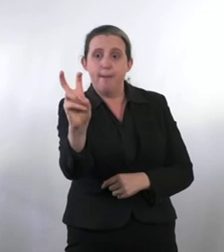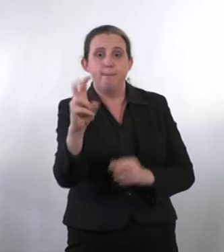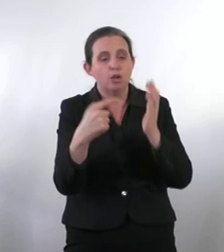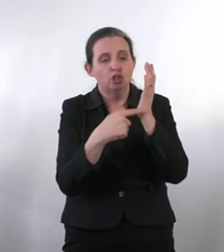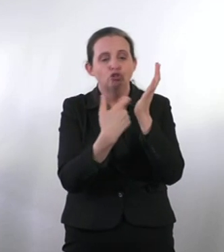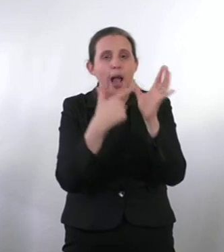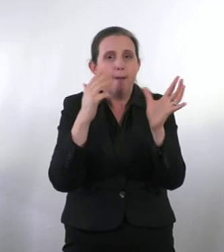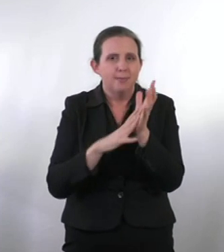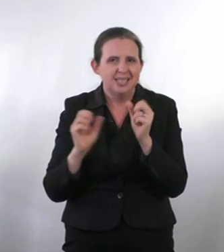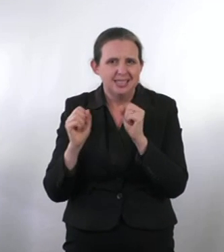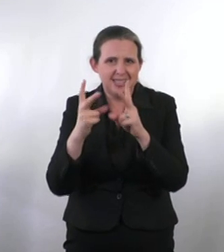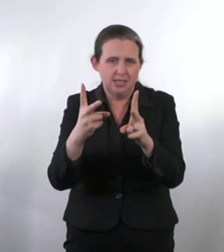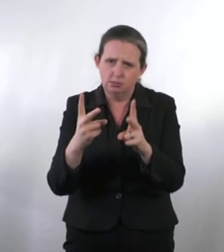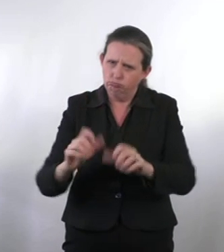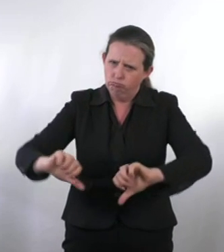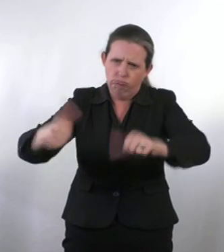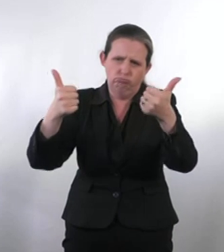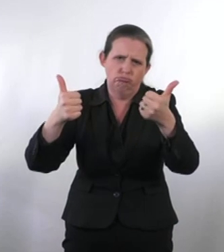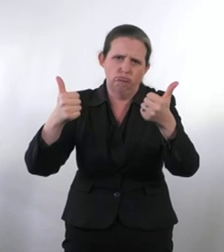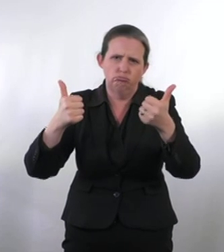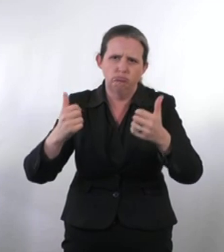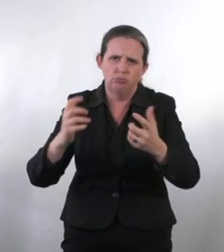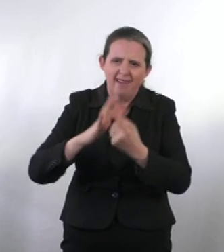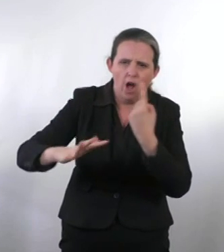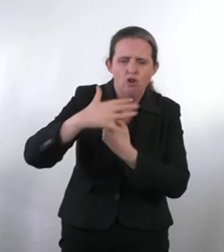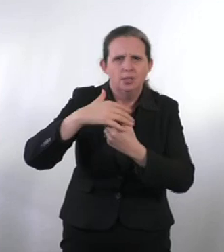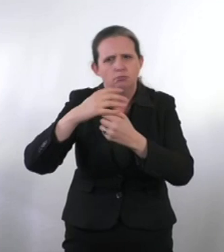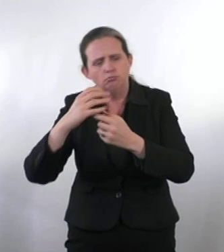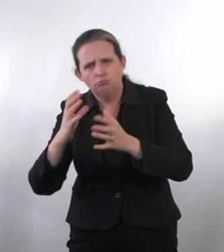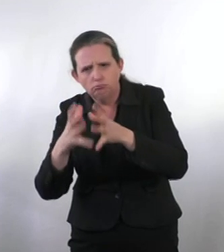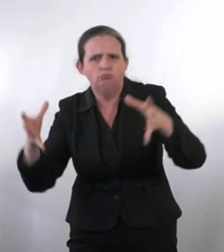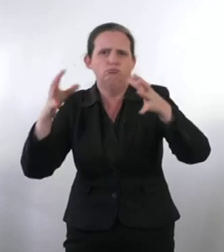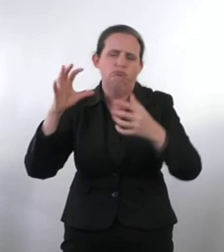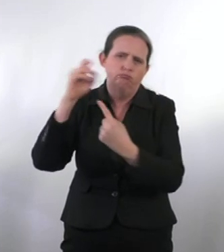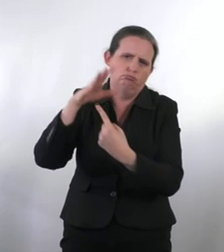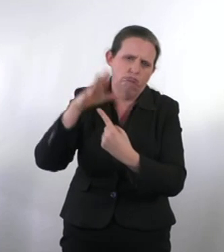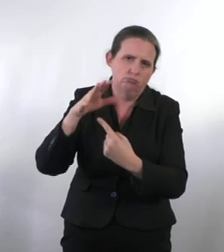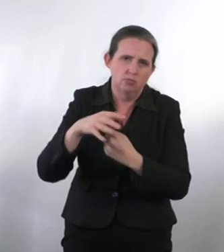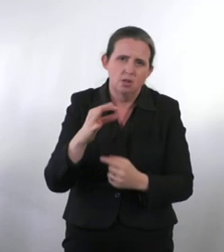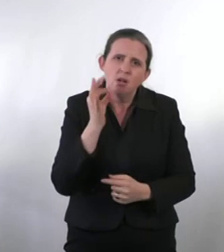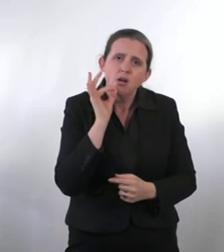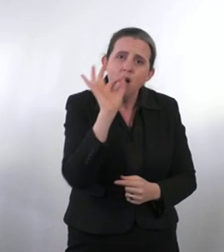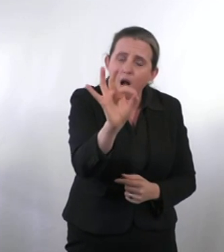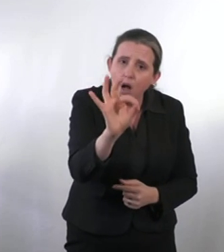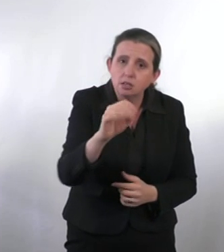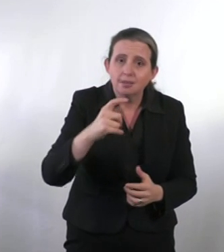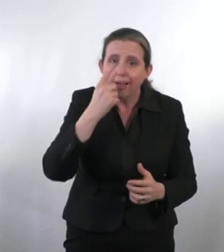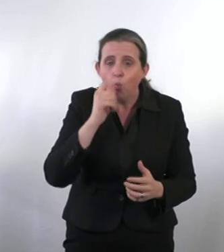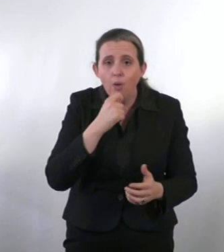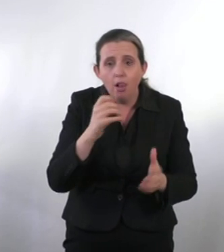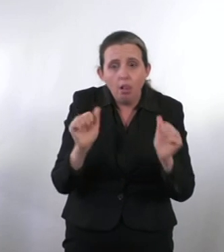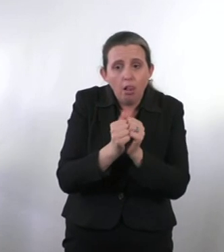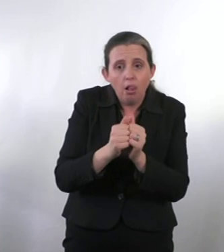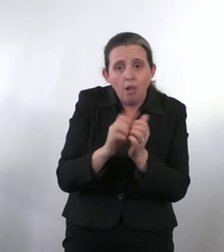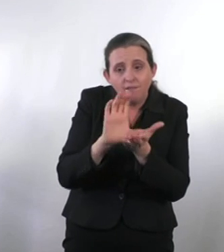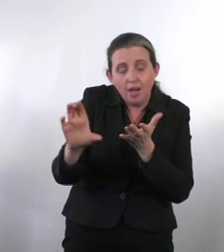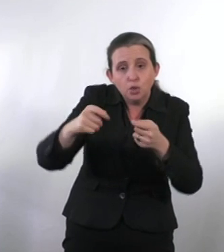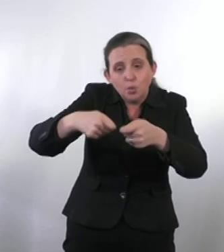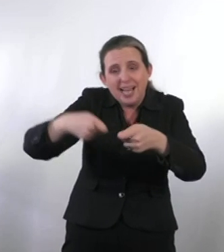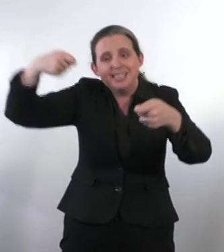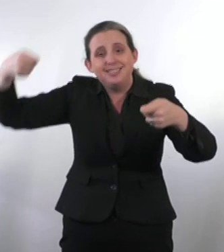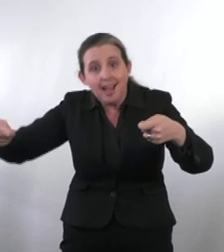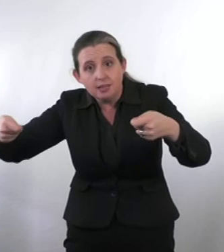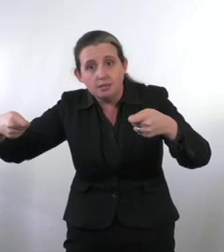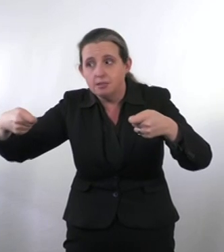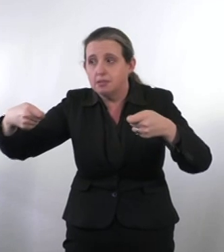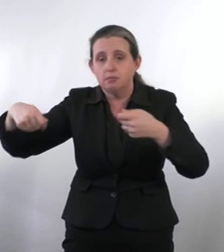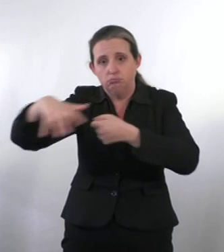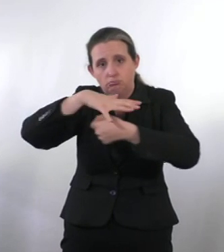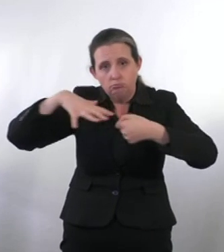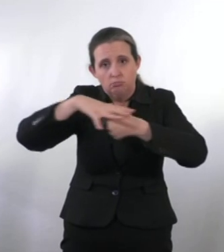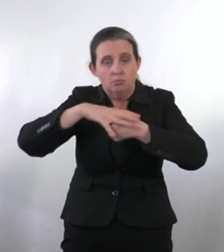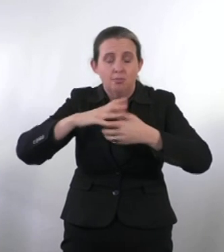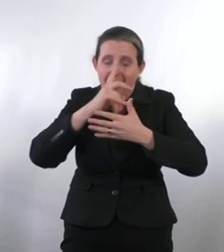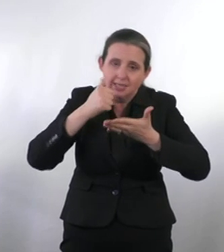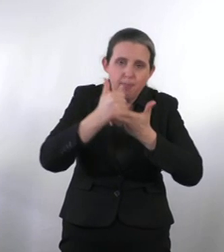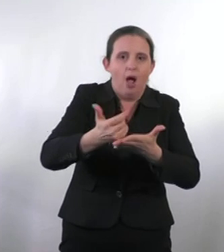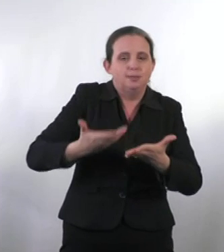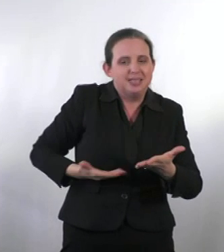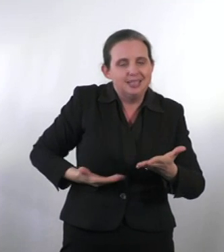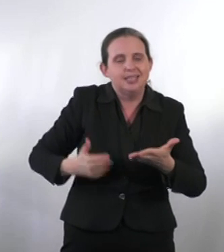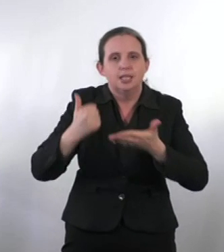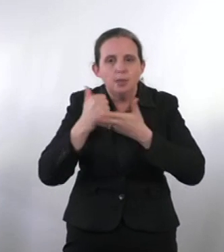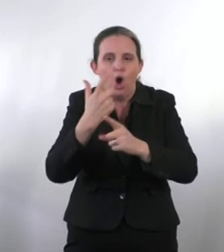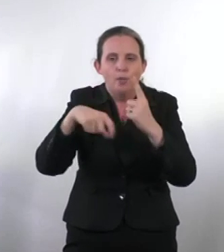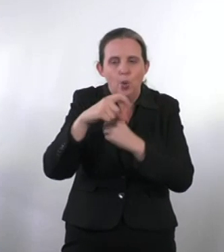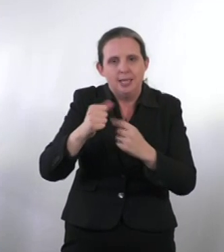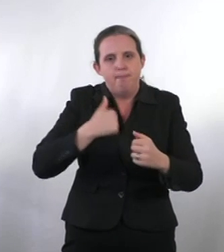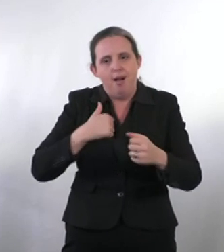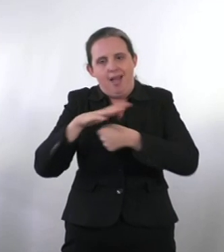As part of the post-covid recovery plan, will the Prime Minister commit funding to extend the tram network from East Didsbury to Stockport town centre in order to improve access and give much-needed support to businesses and communities in my constituency?